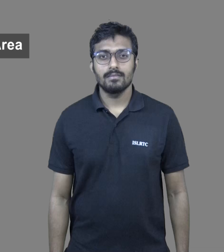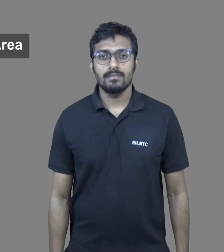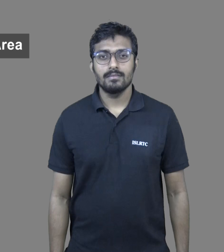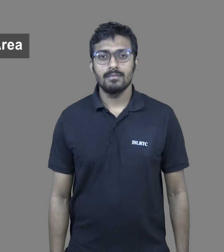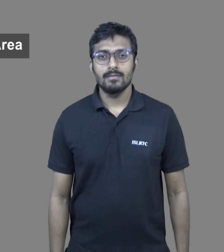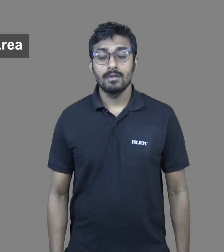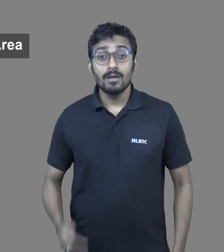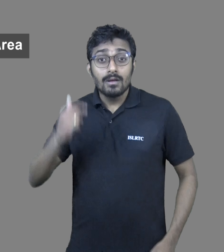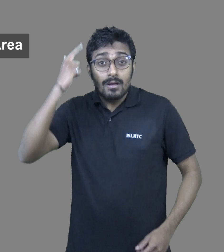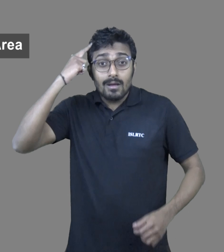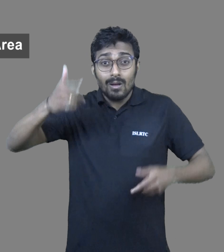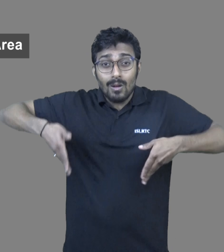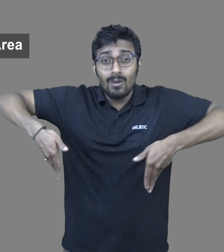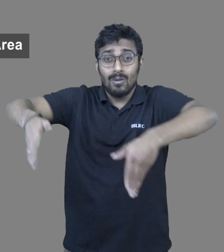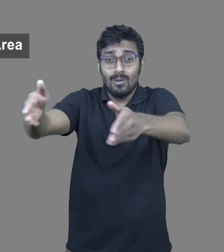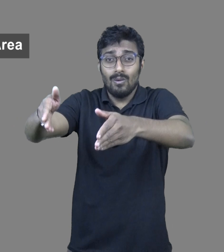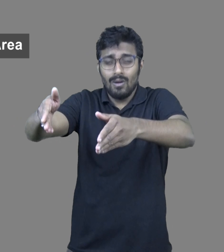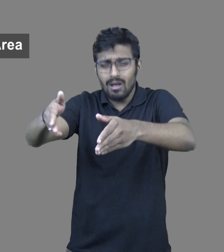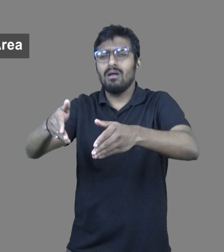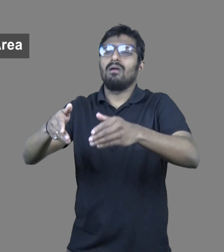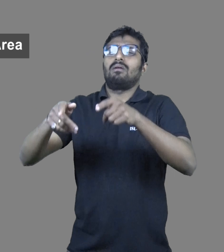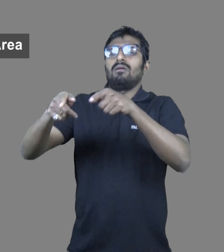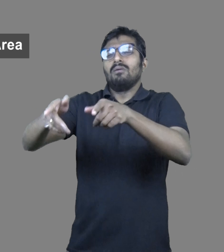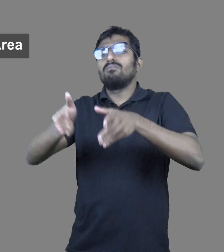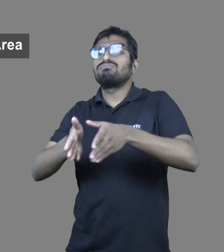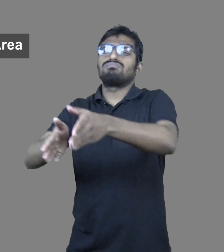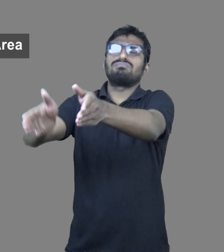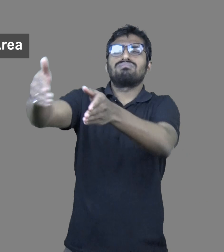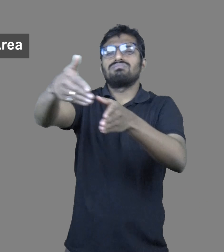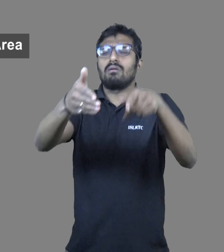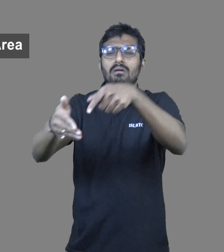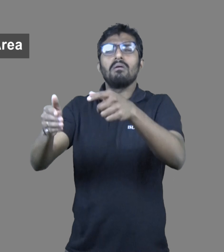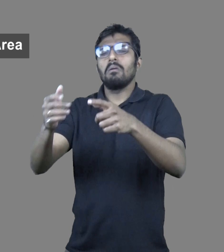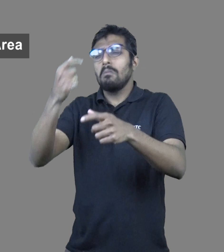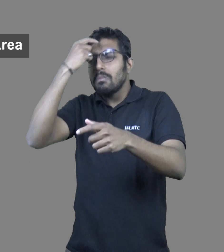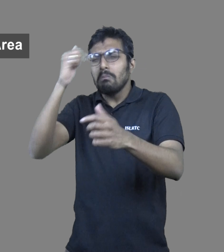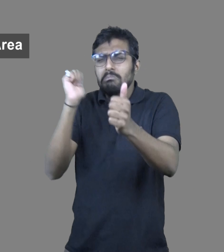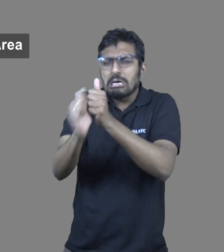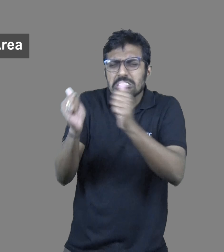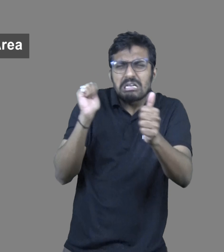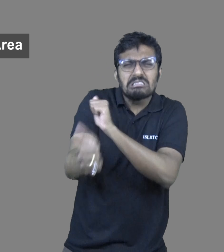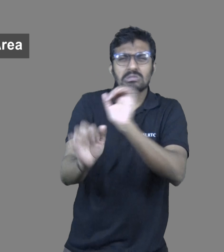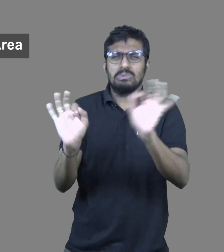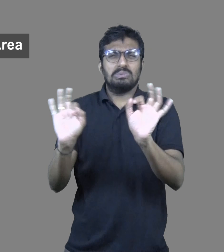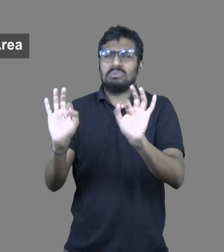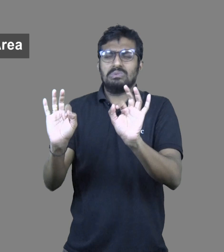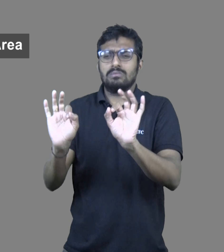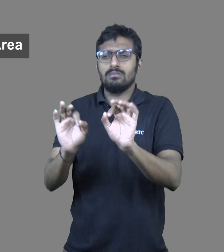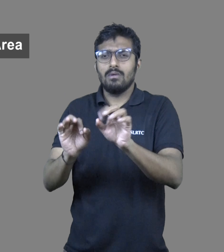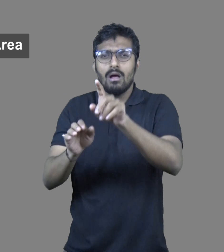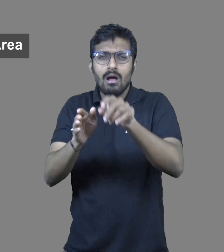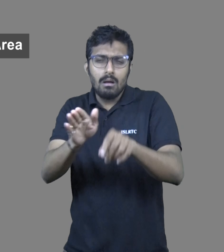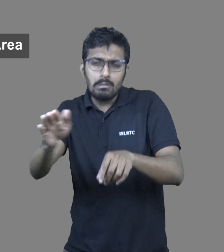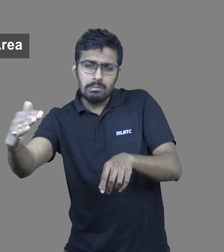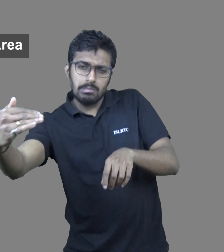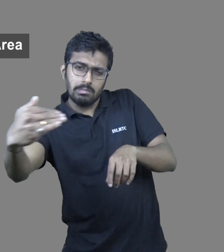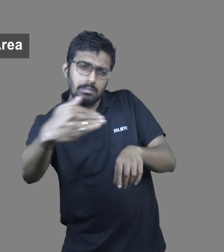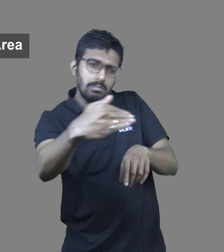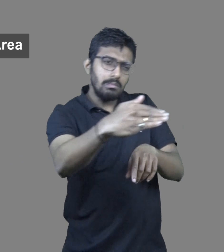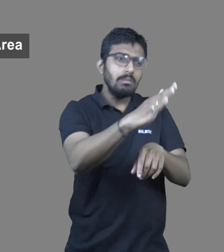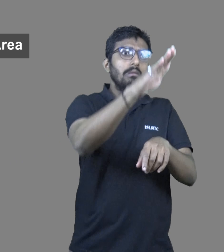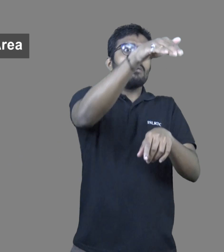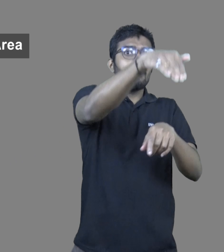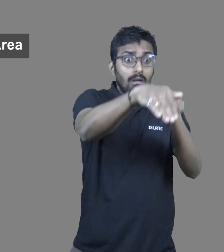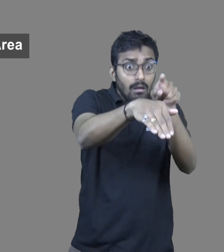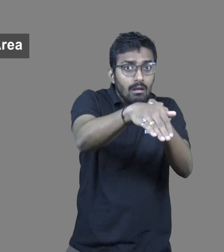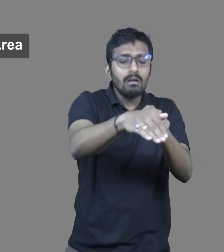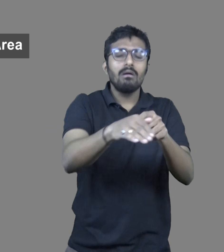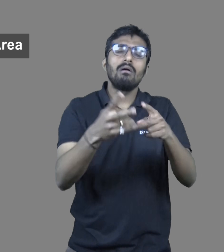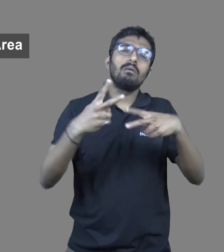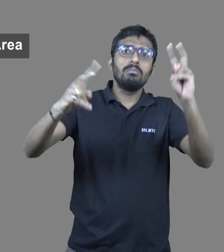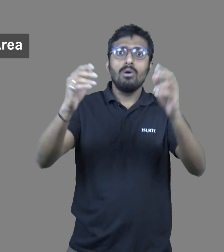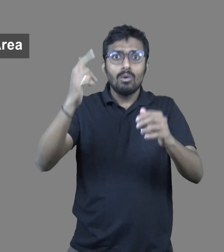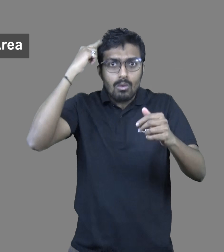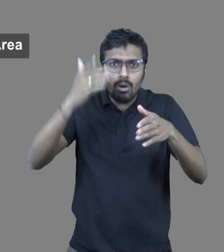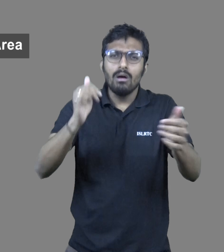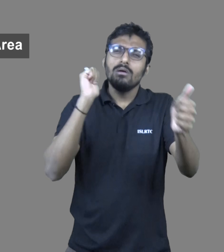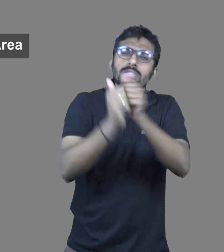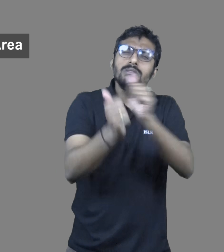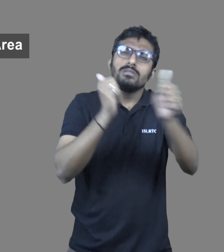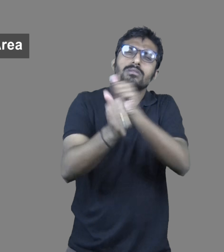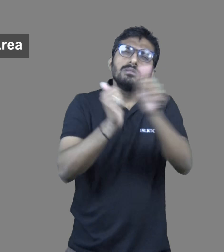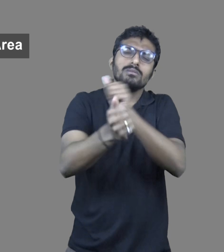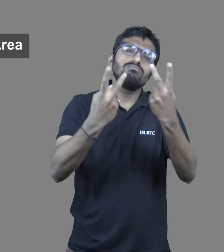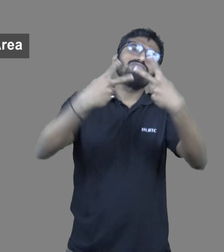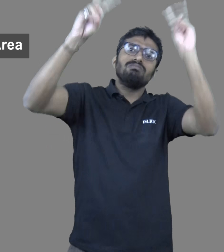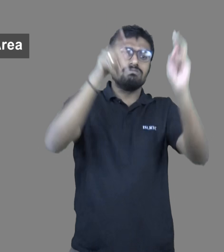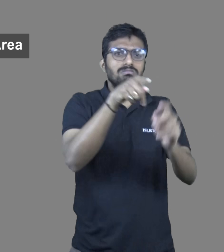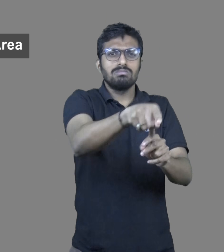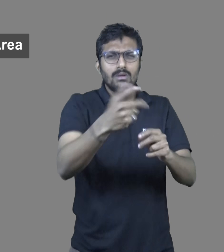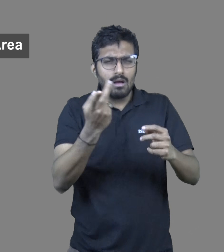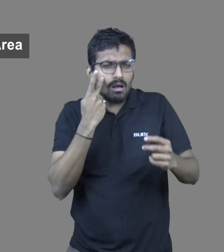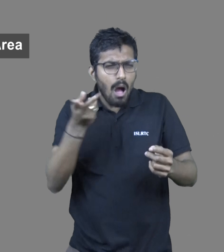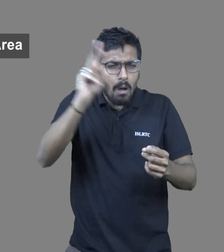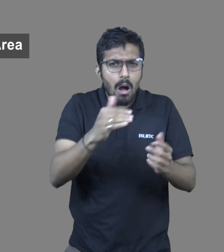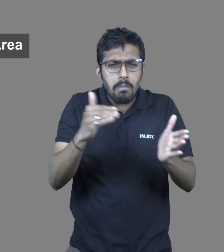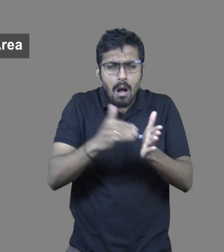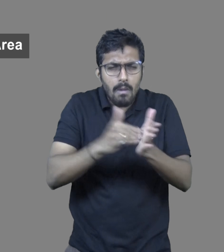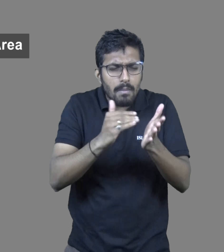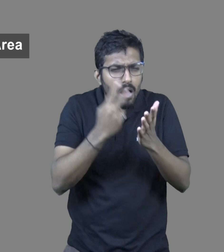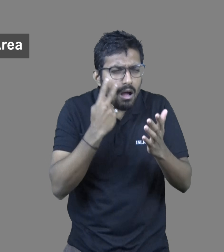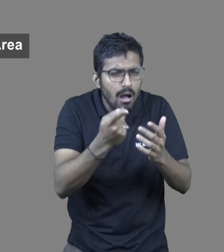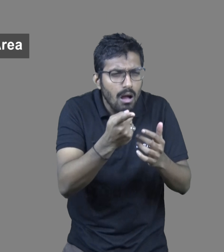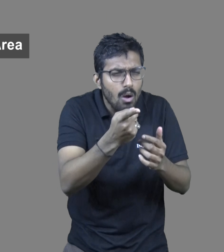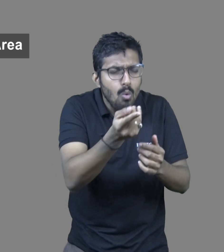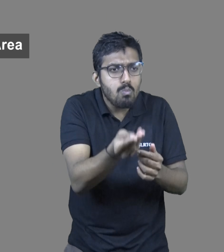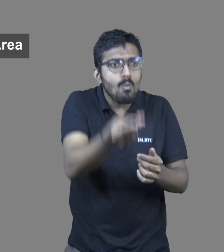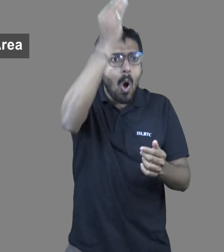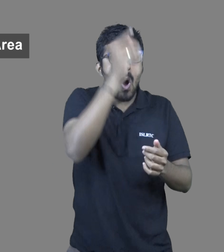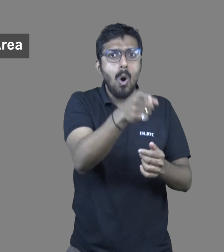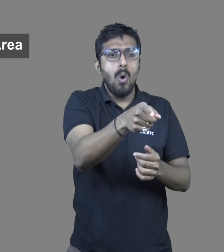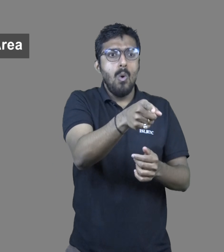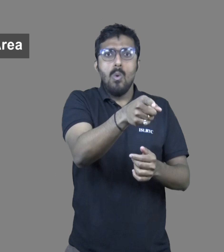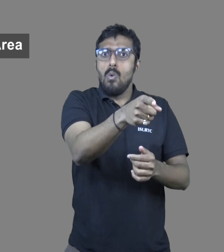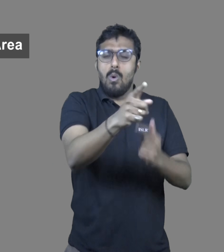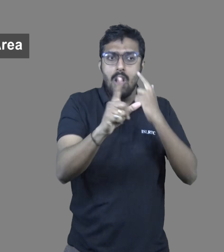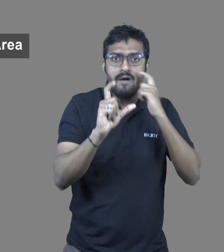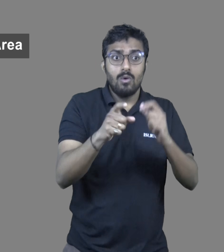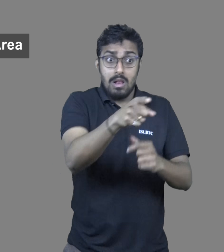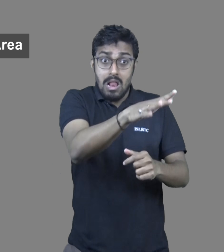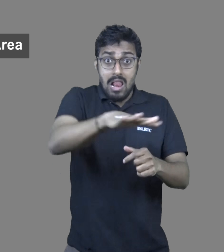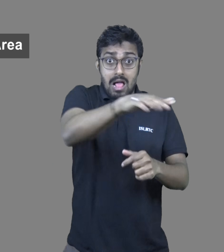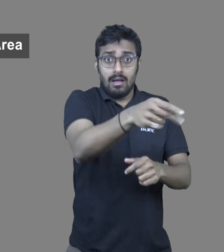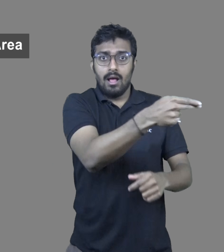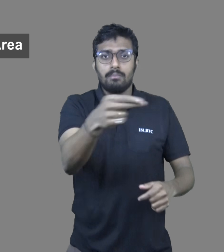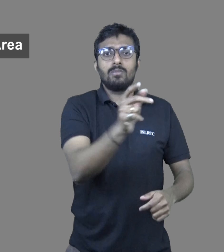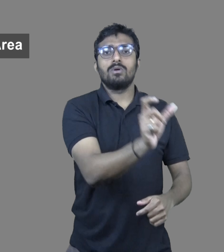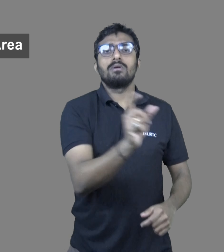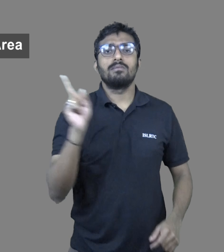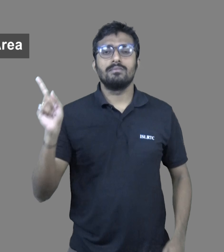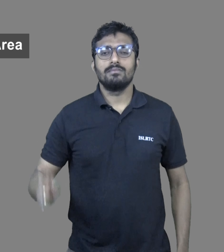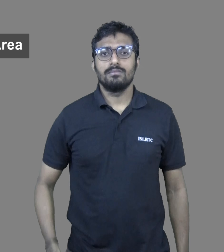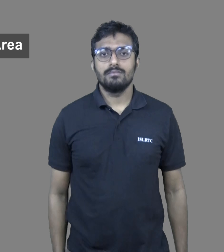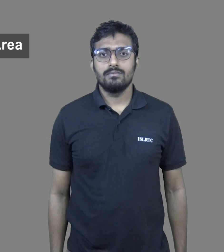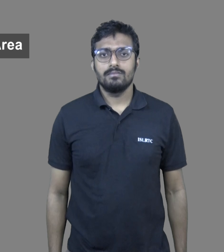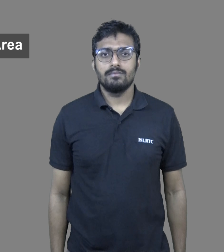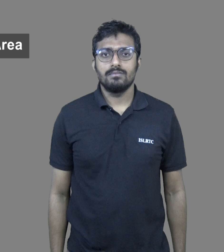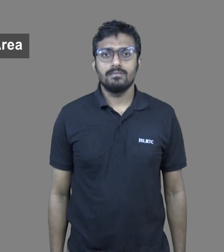Accident Prone Area